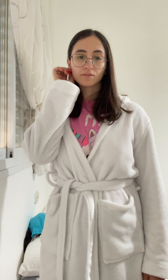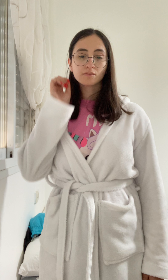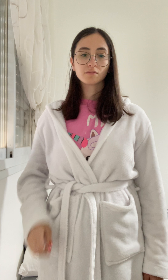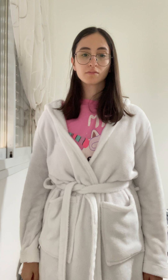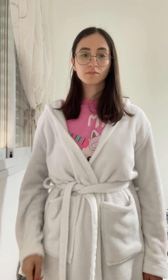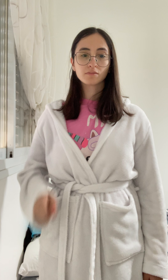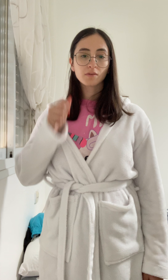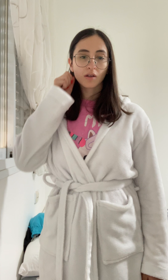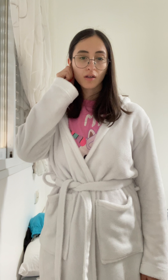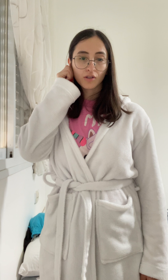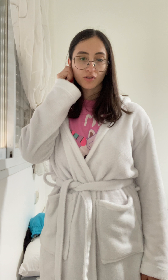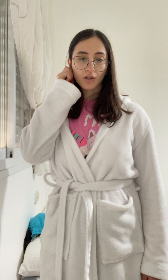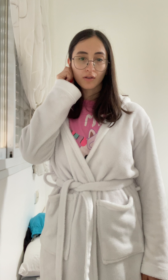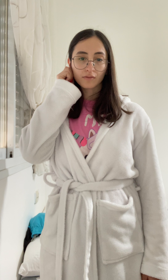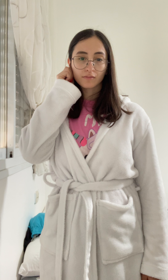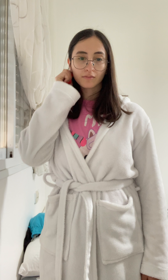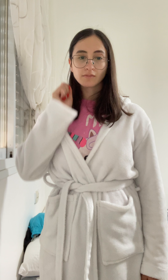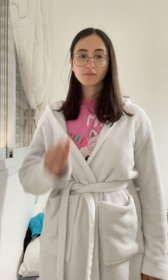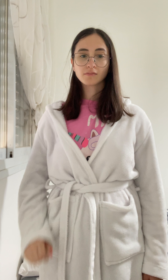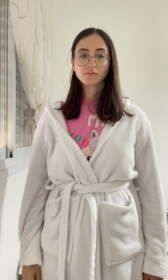אישה